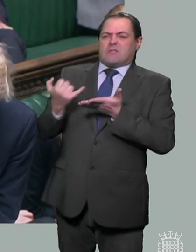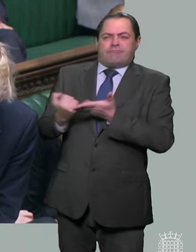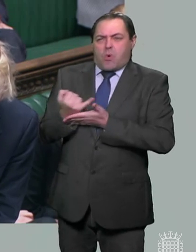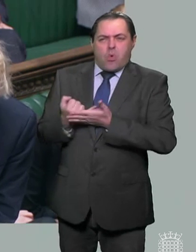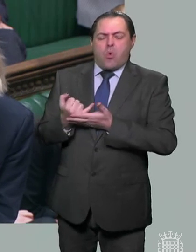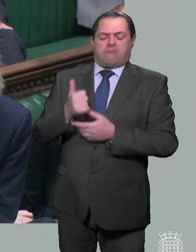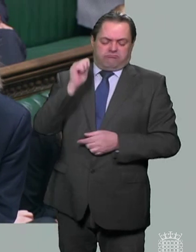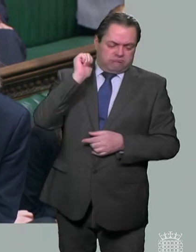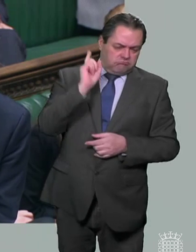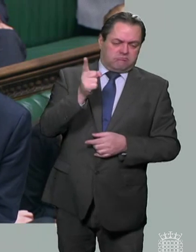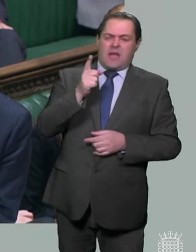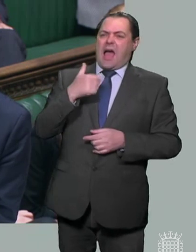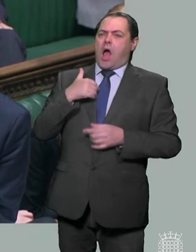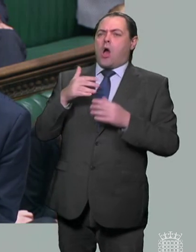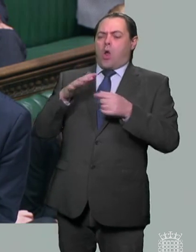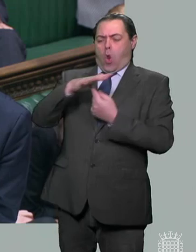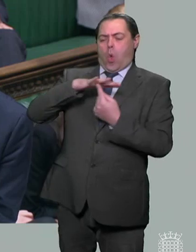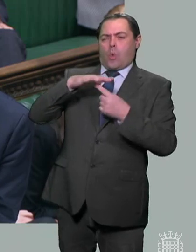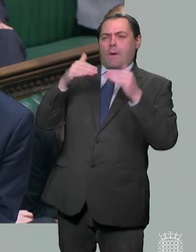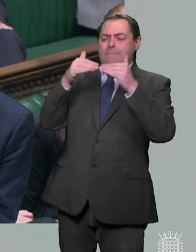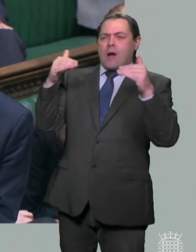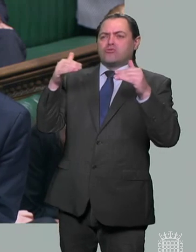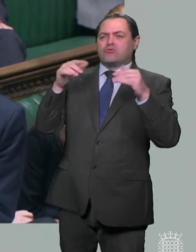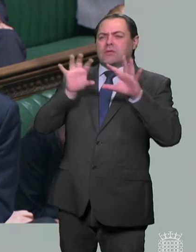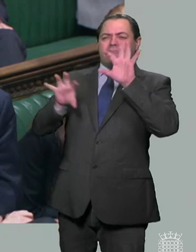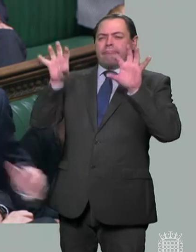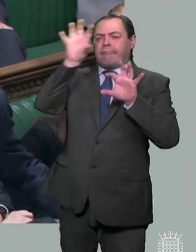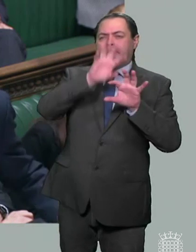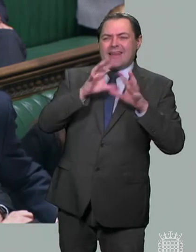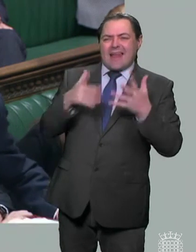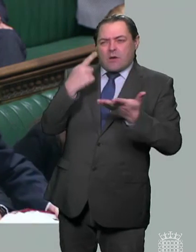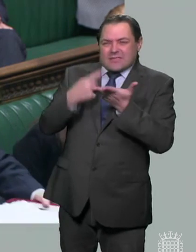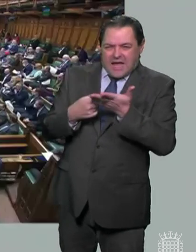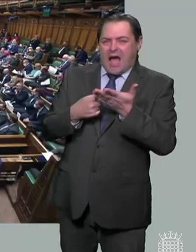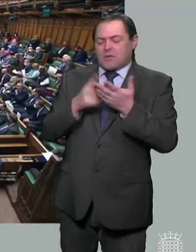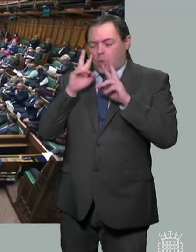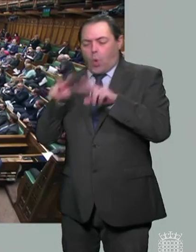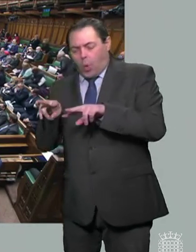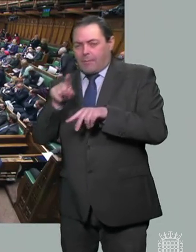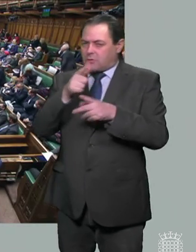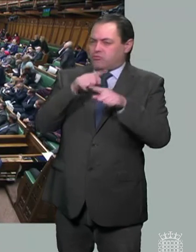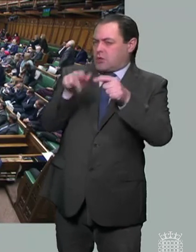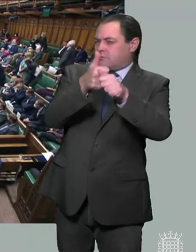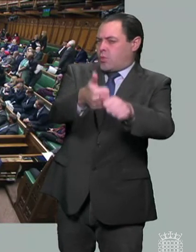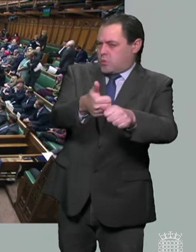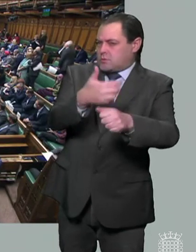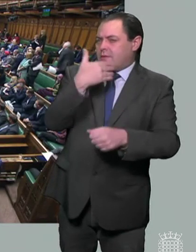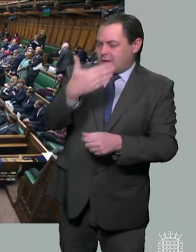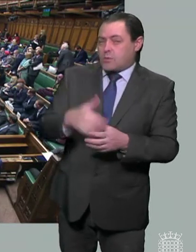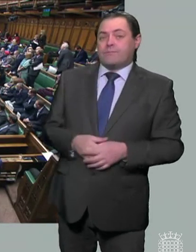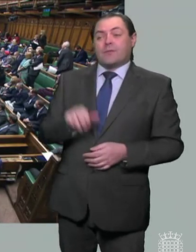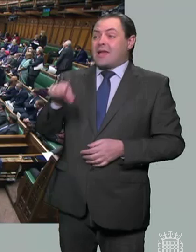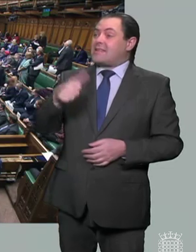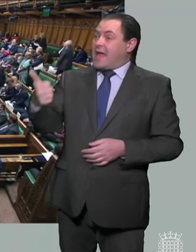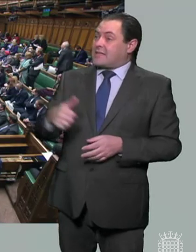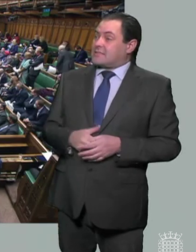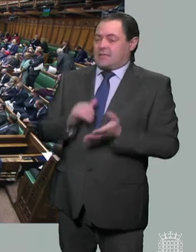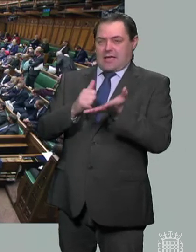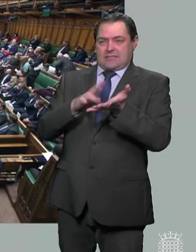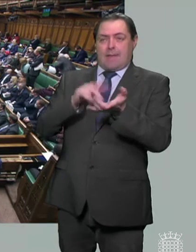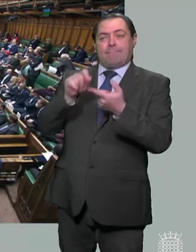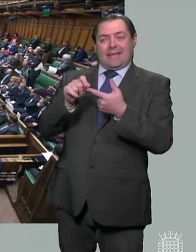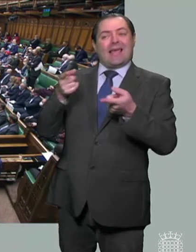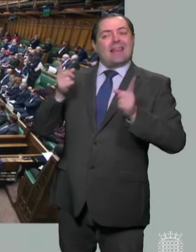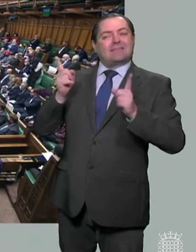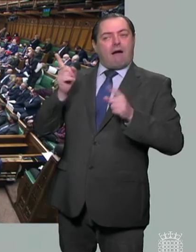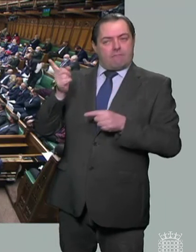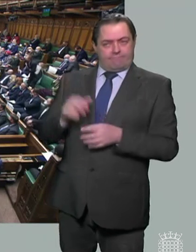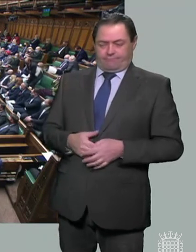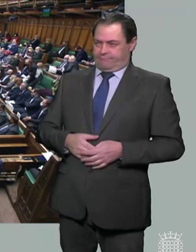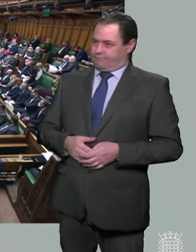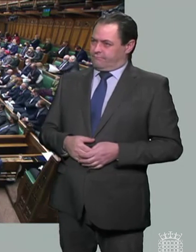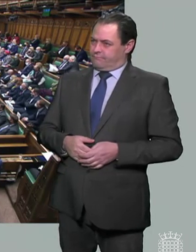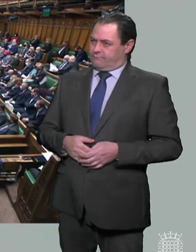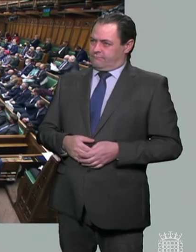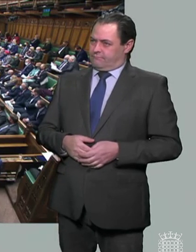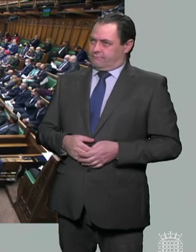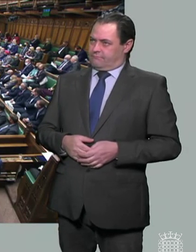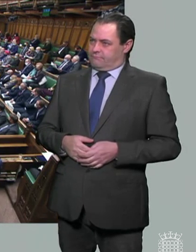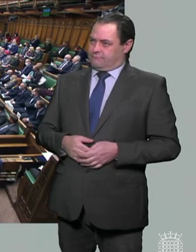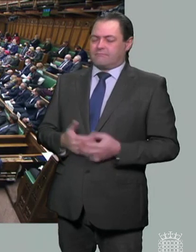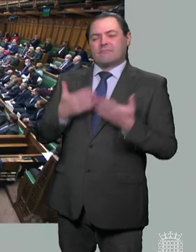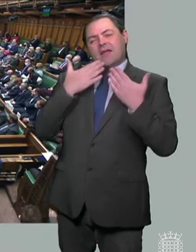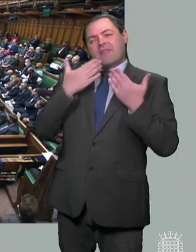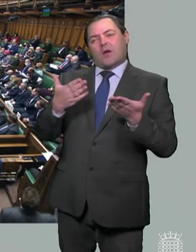The local boundary commission will look at the boundary reviews, but in the meantime I will support him in any way that I can.